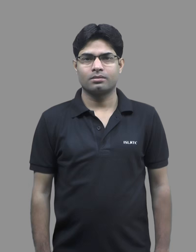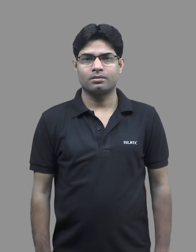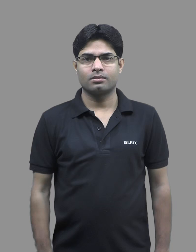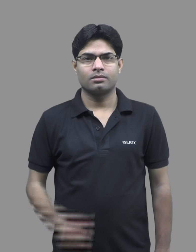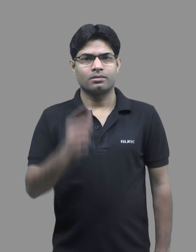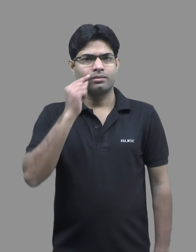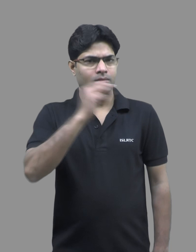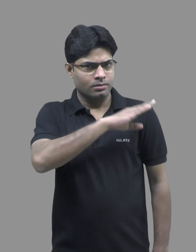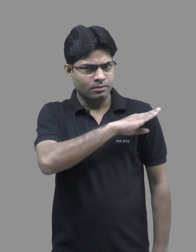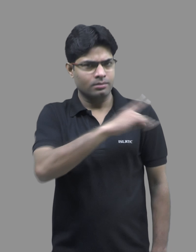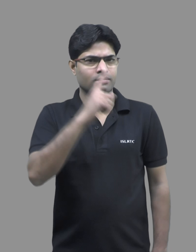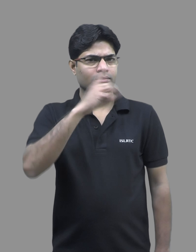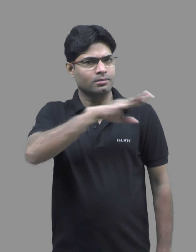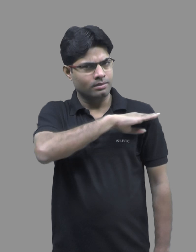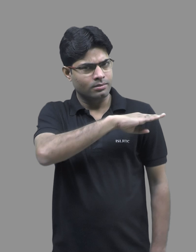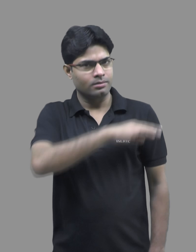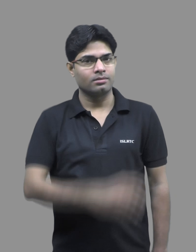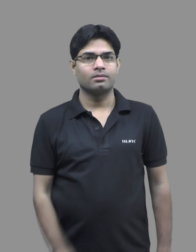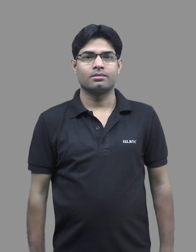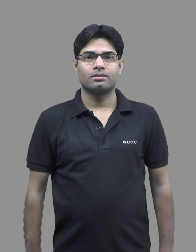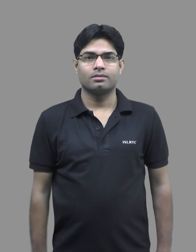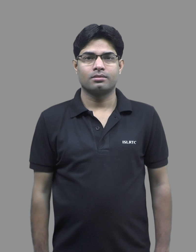Sibling